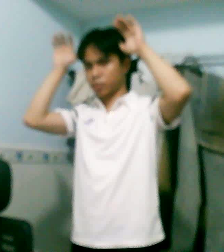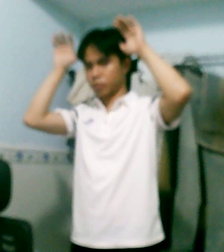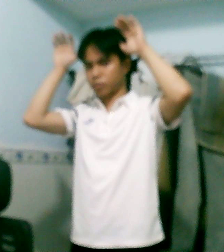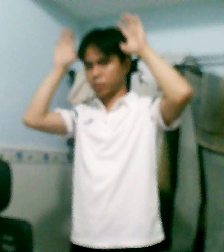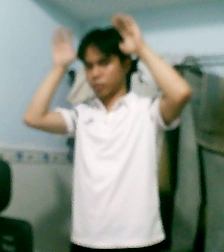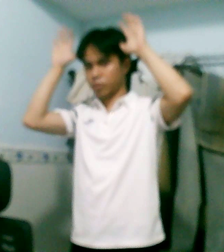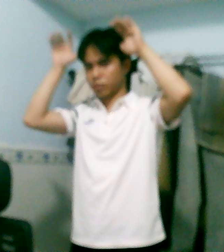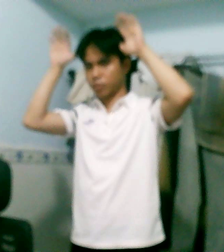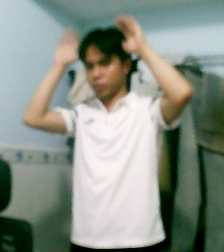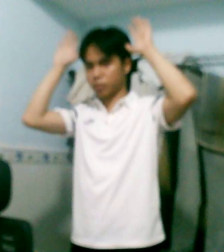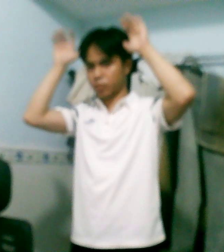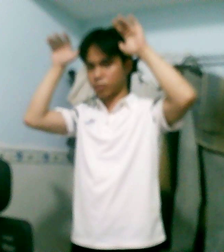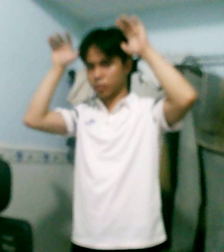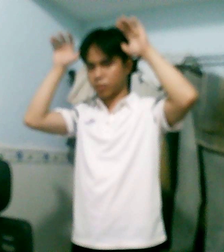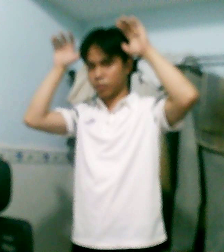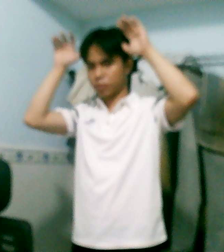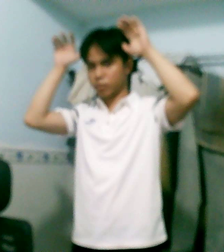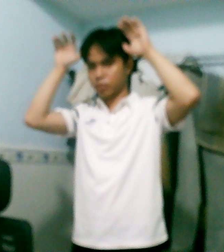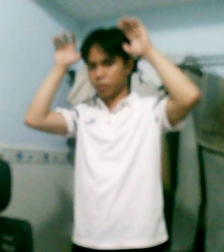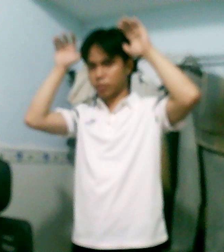cho